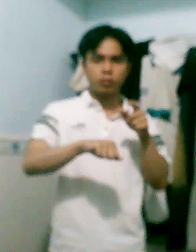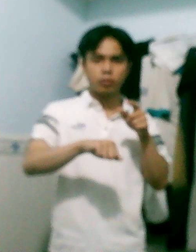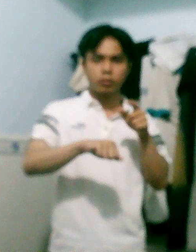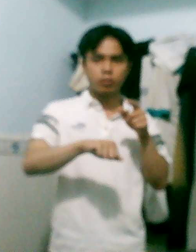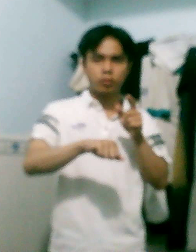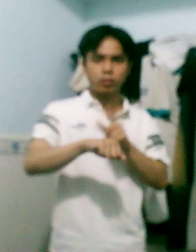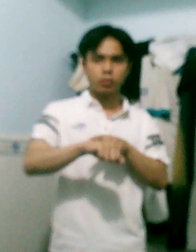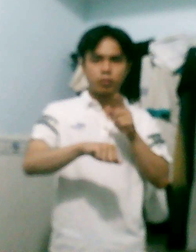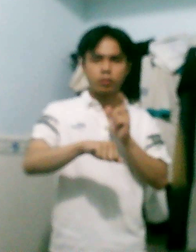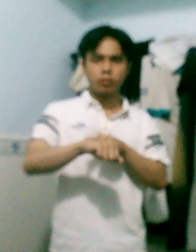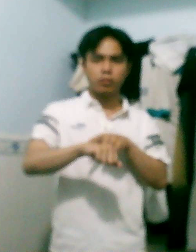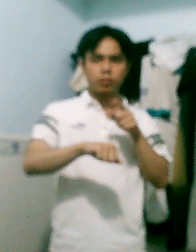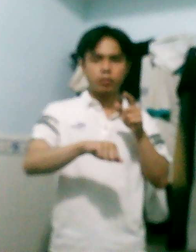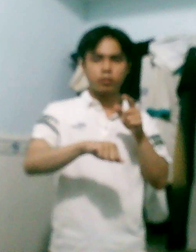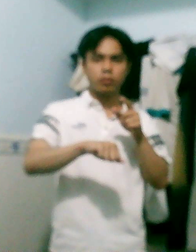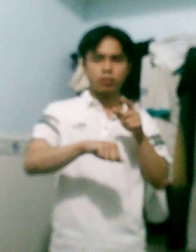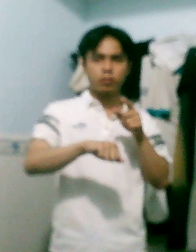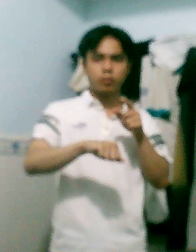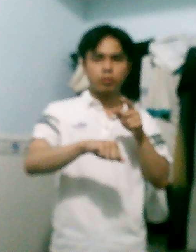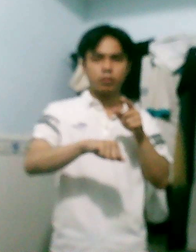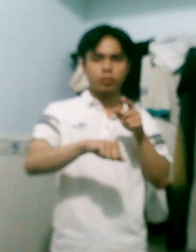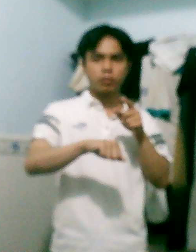gio